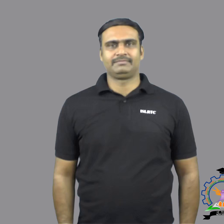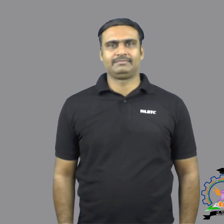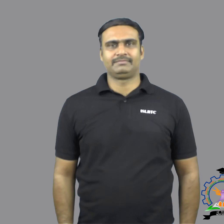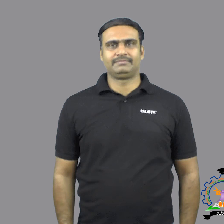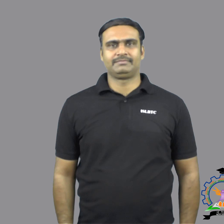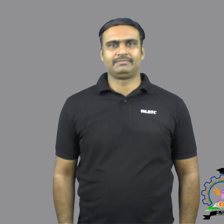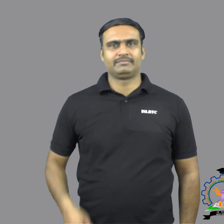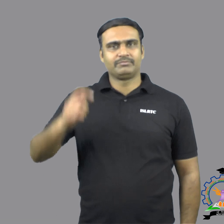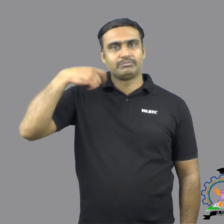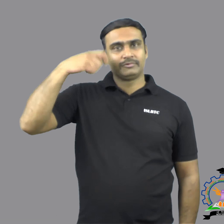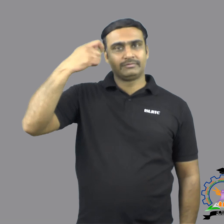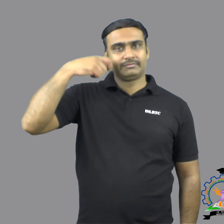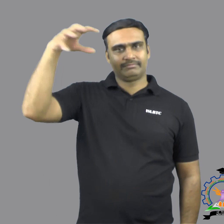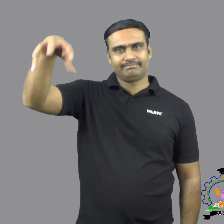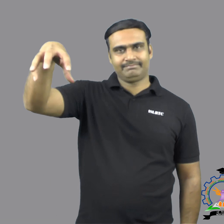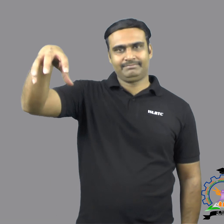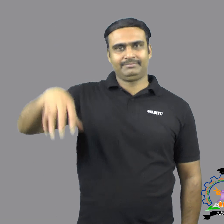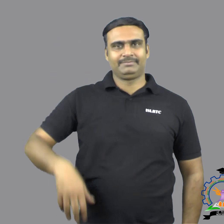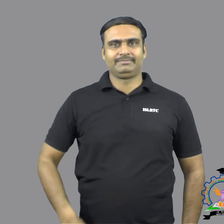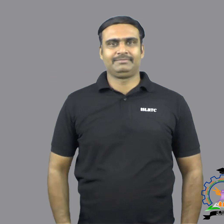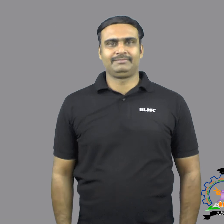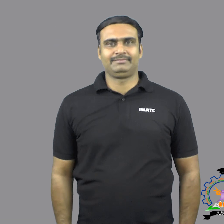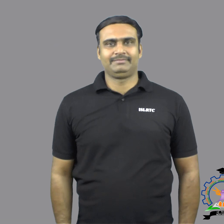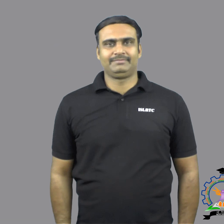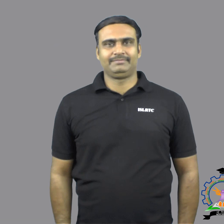Cinema Hall Theatre